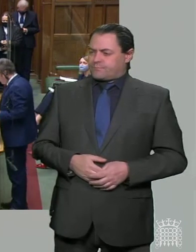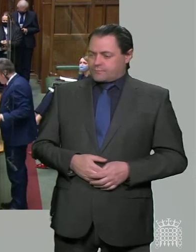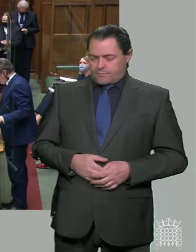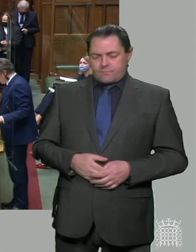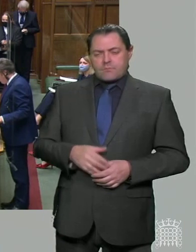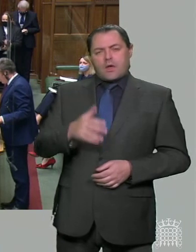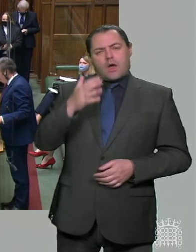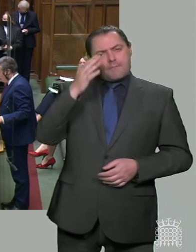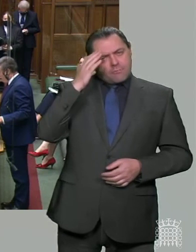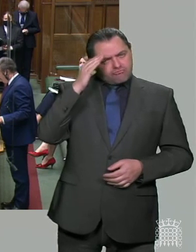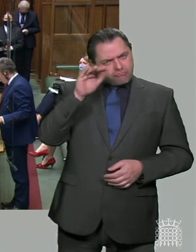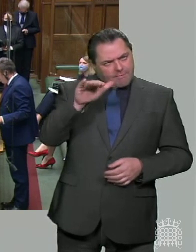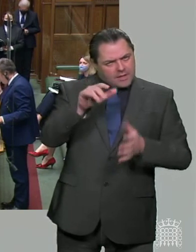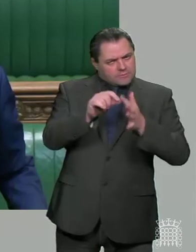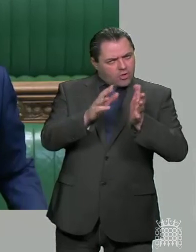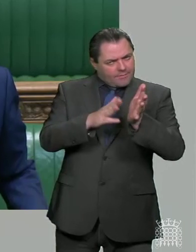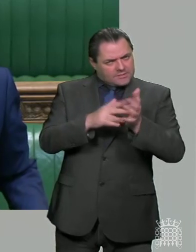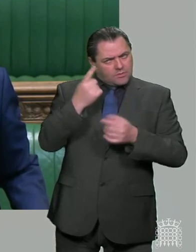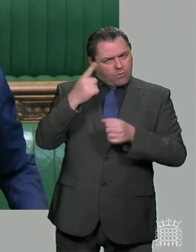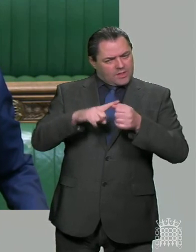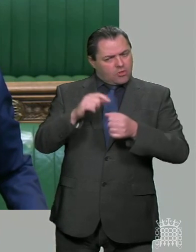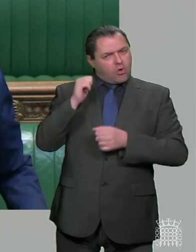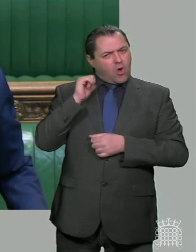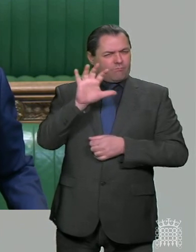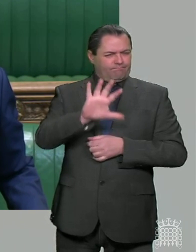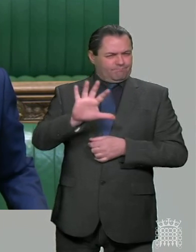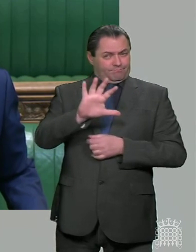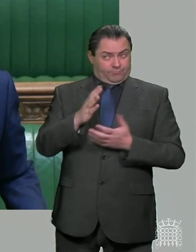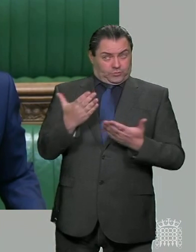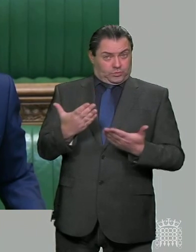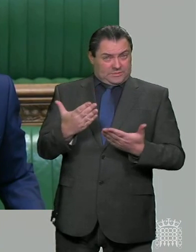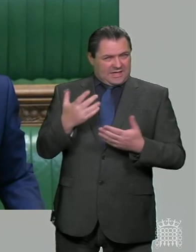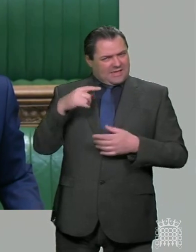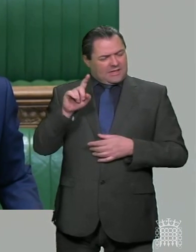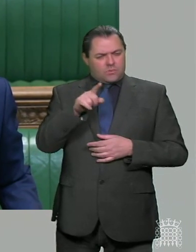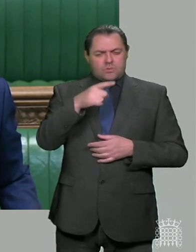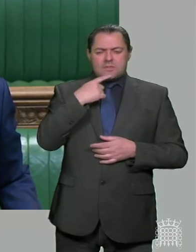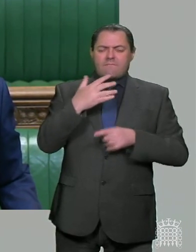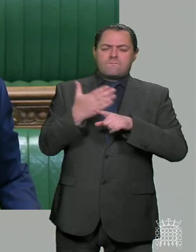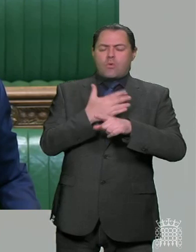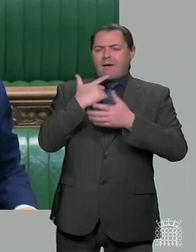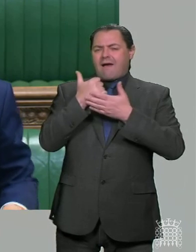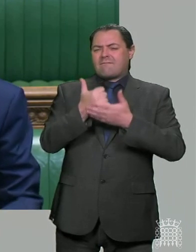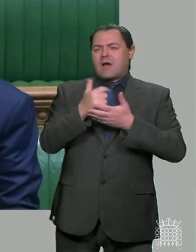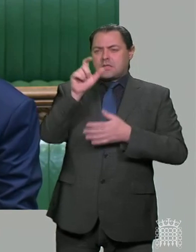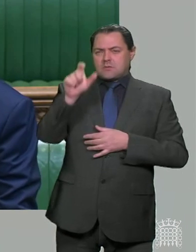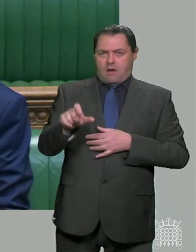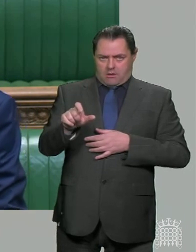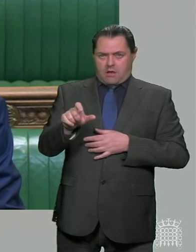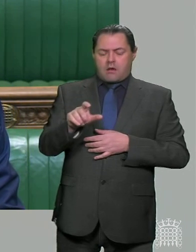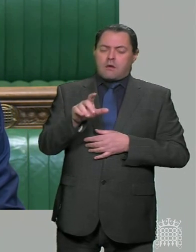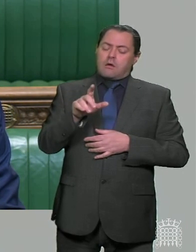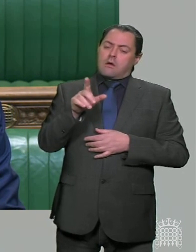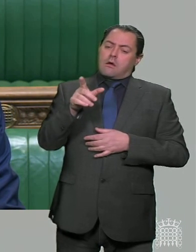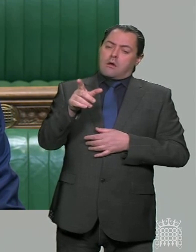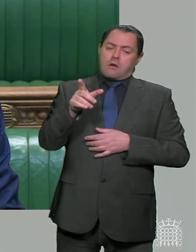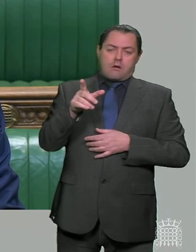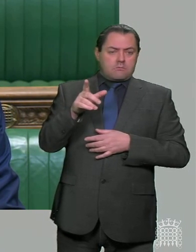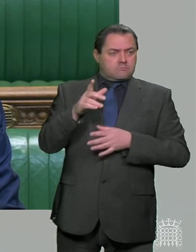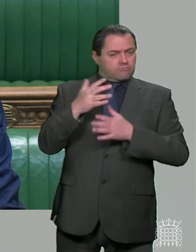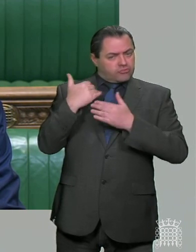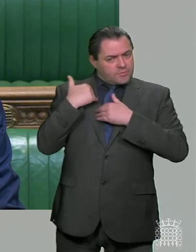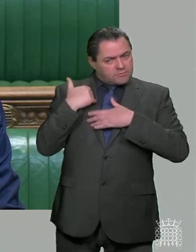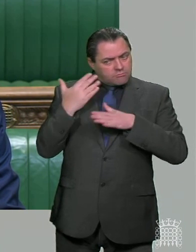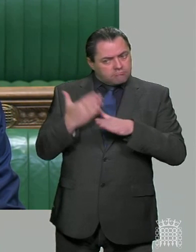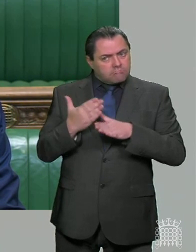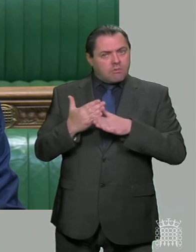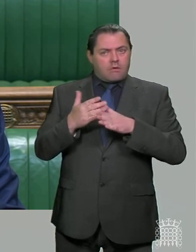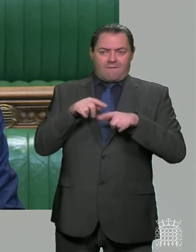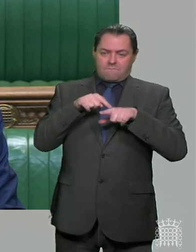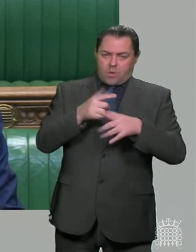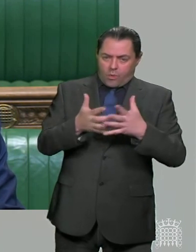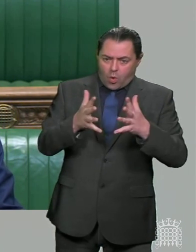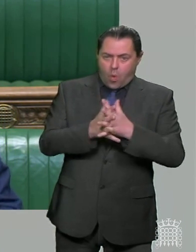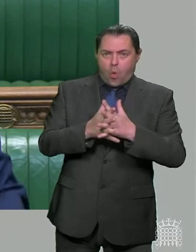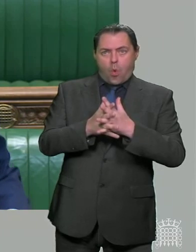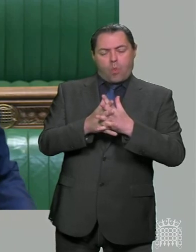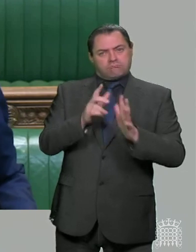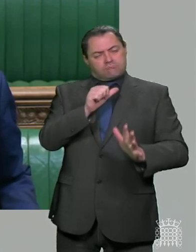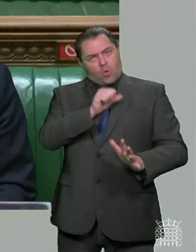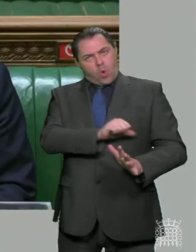Can I remind the Prime Minister that one year ago, almost to the day, he said of his former adviser “in every respect he has acted responsibly, legally and with integrity”?